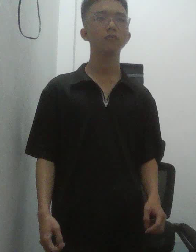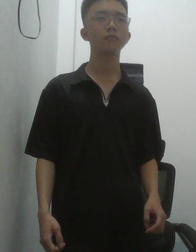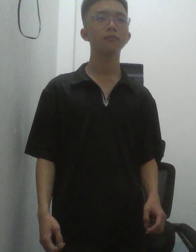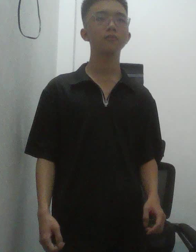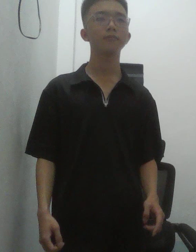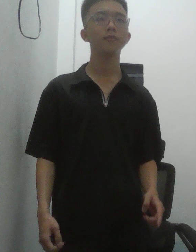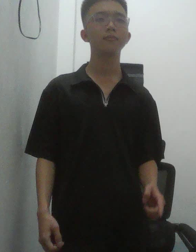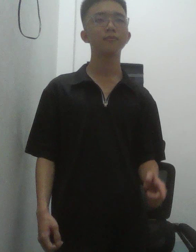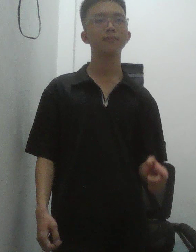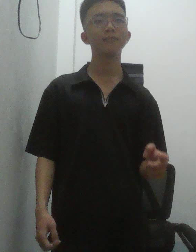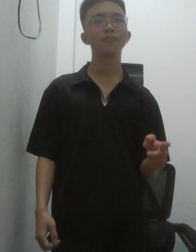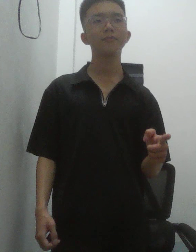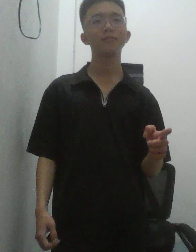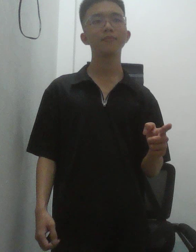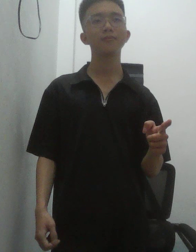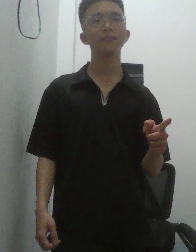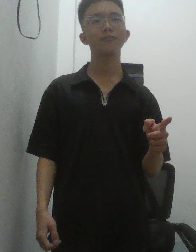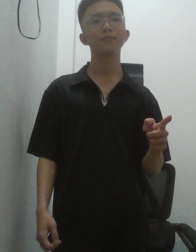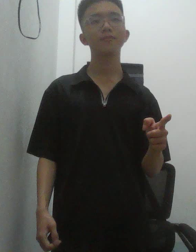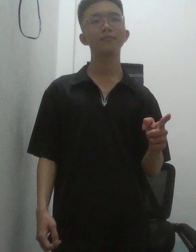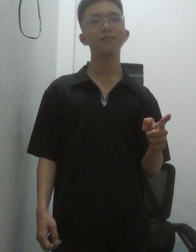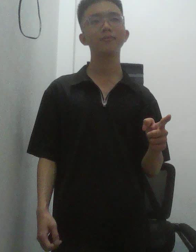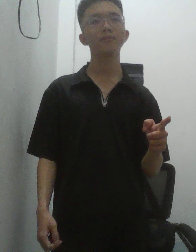ban